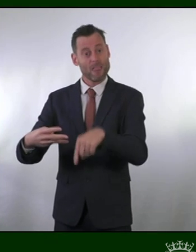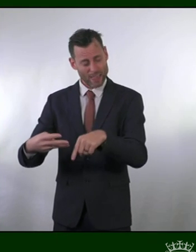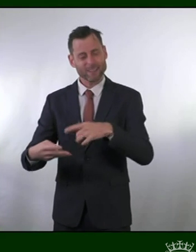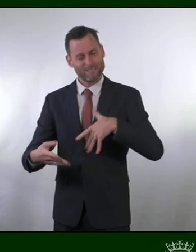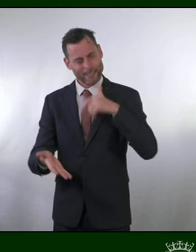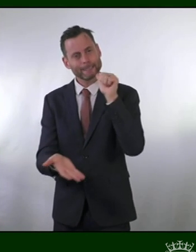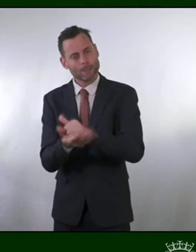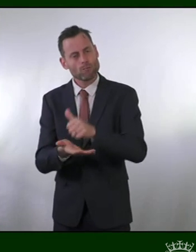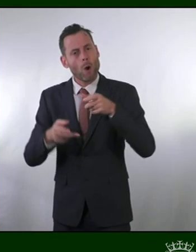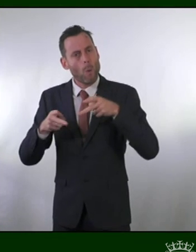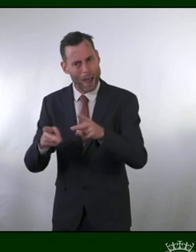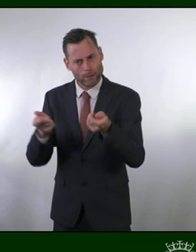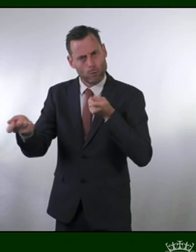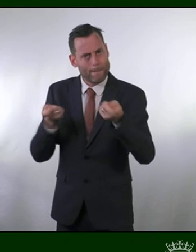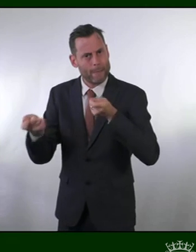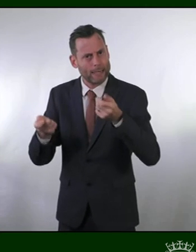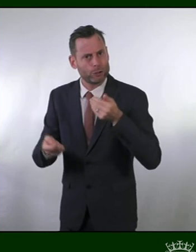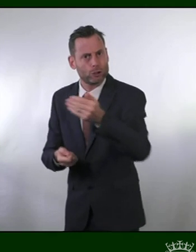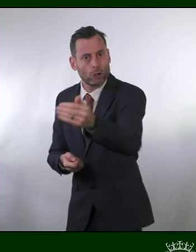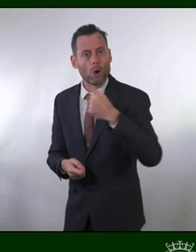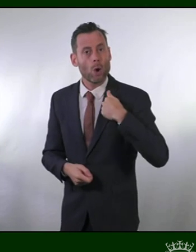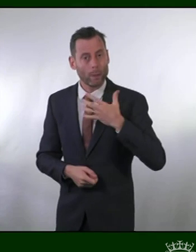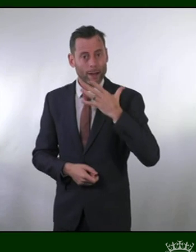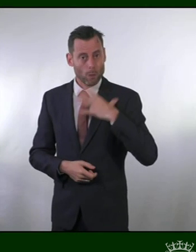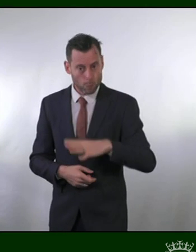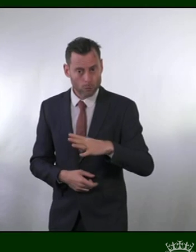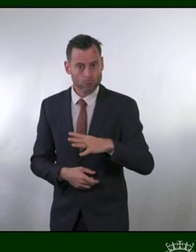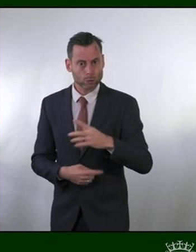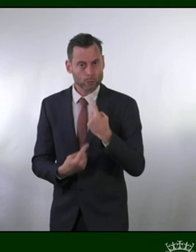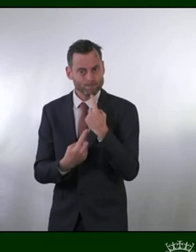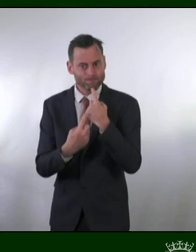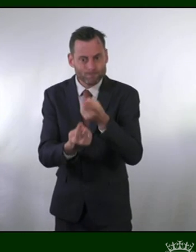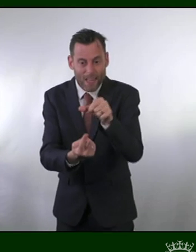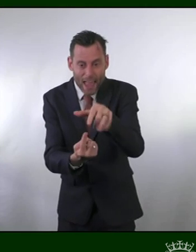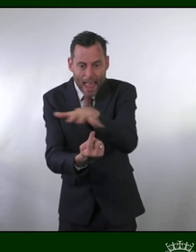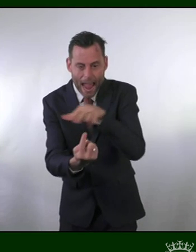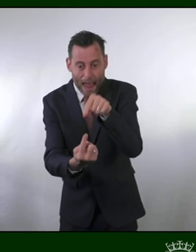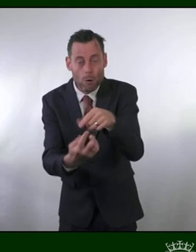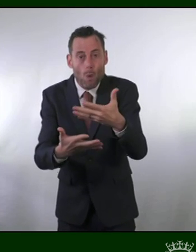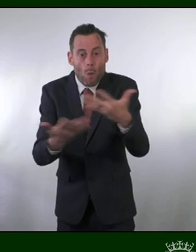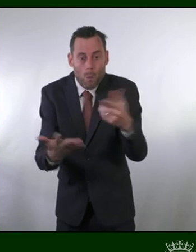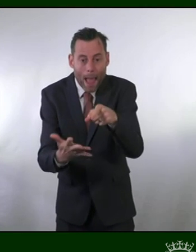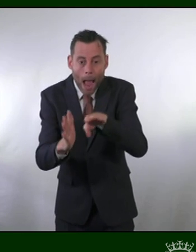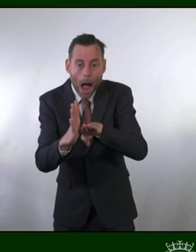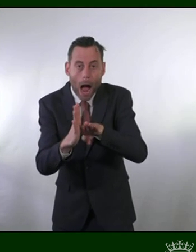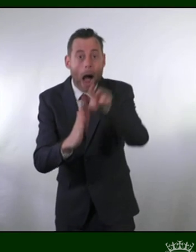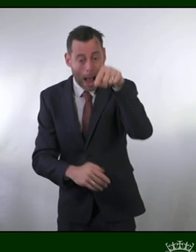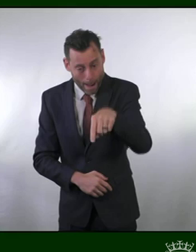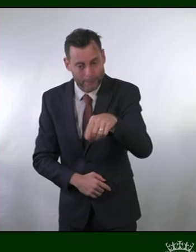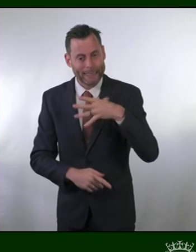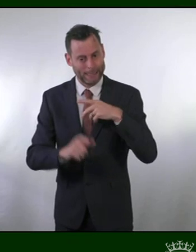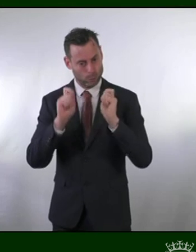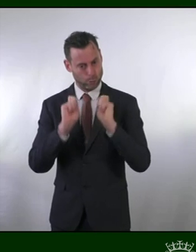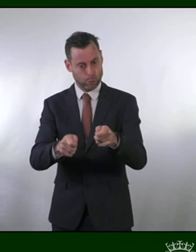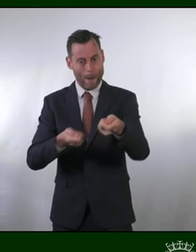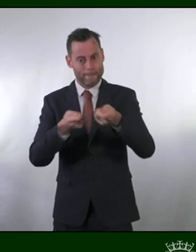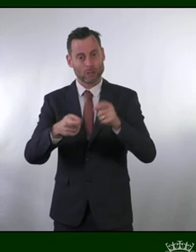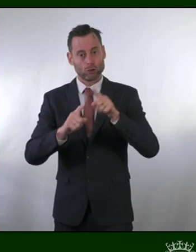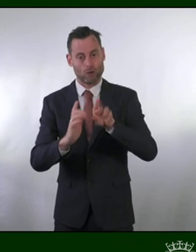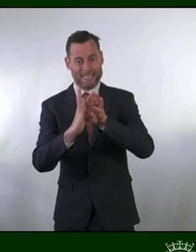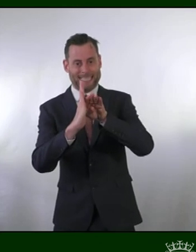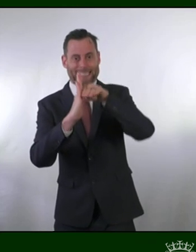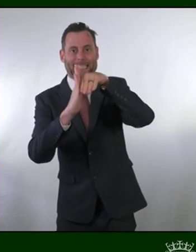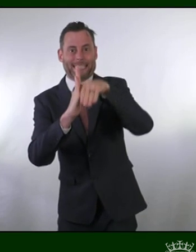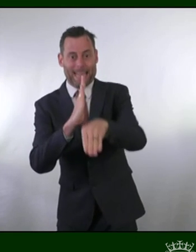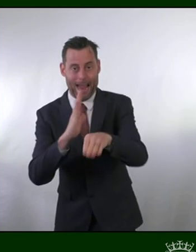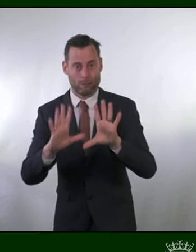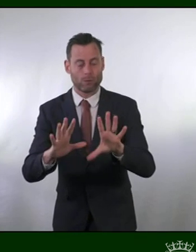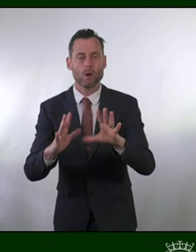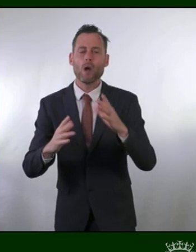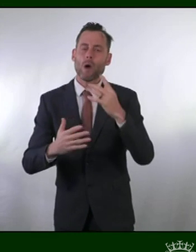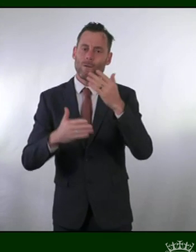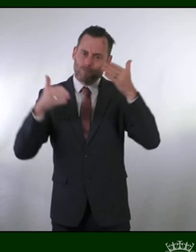We want to put in the most stringent measures necessary in the places where the virus is surging, in order to get it down where it is surging.